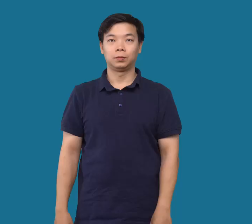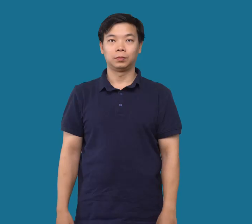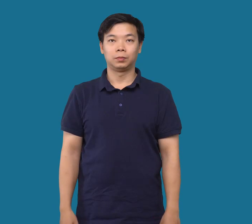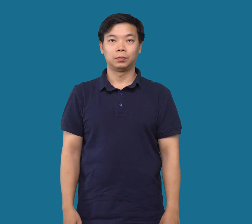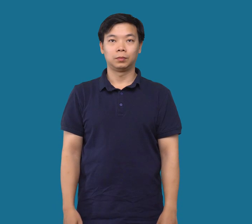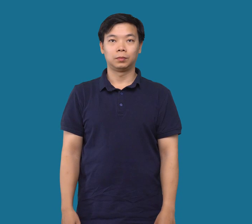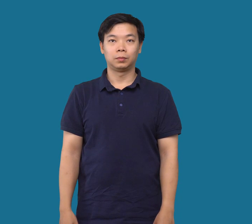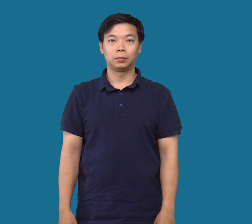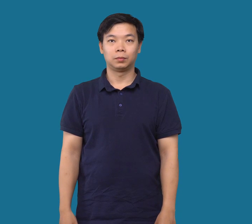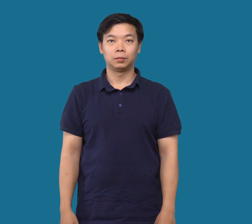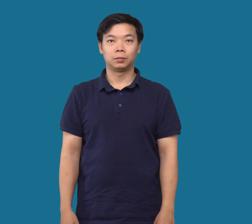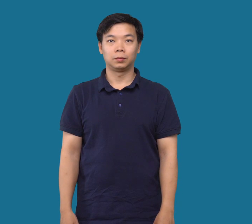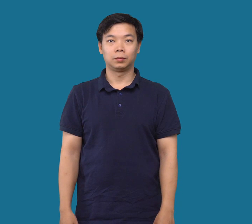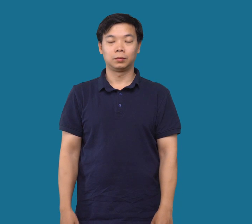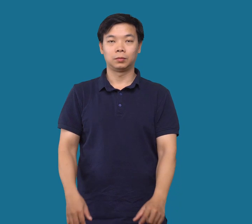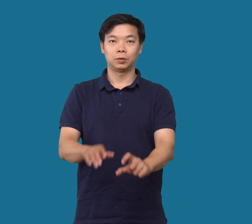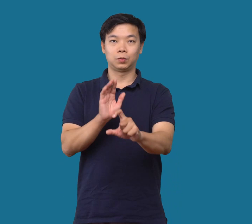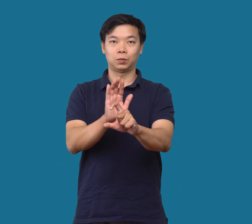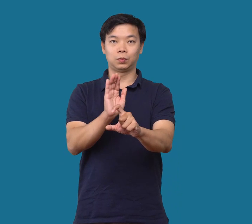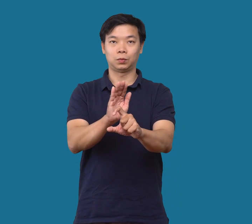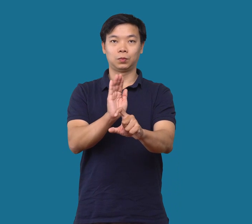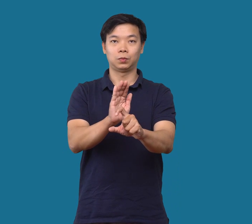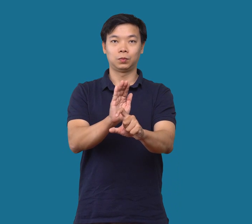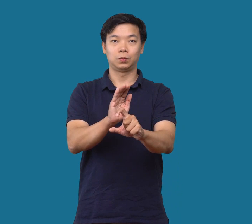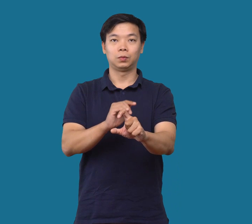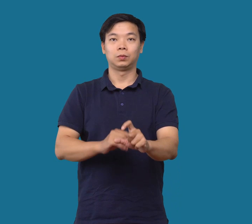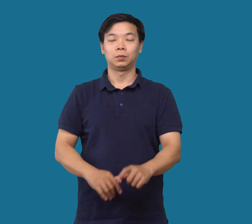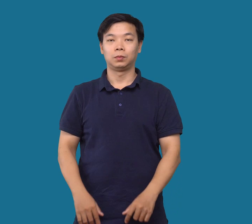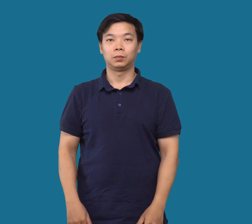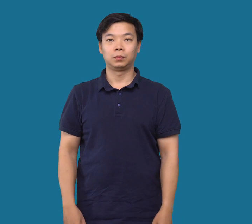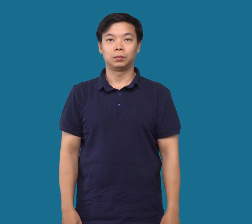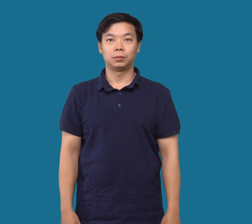chăn nuôi